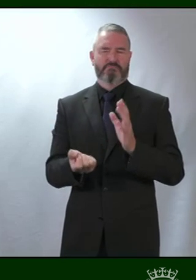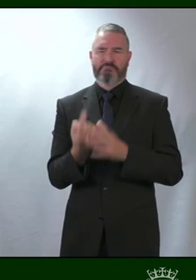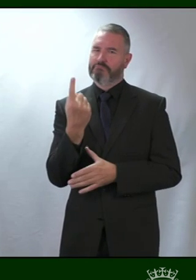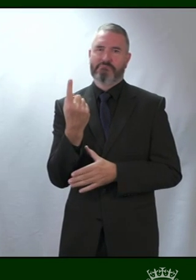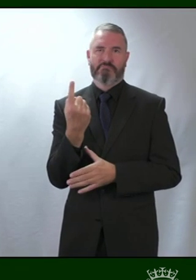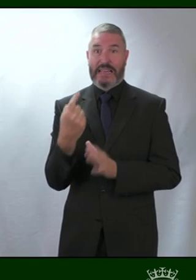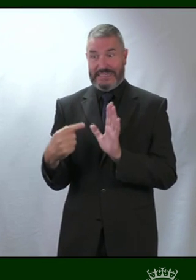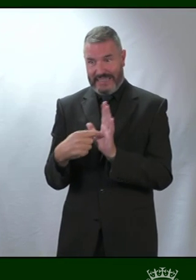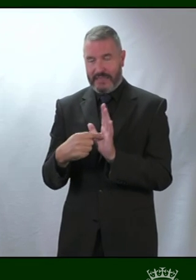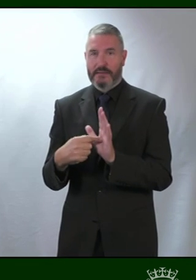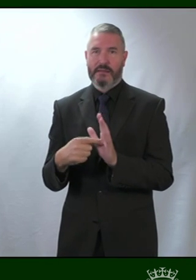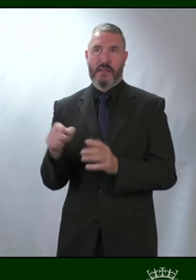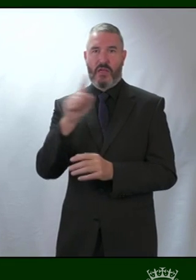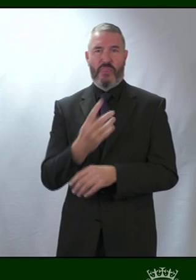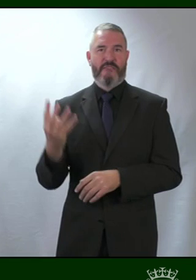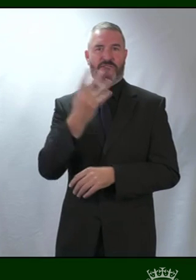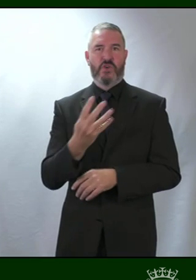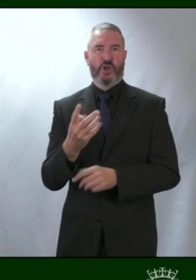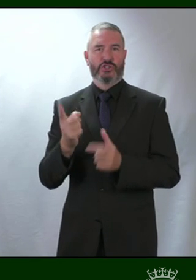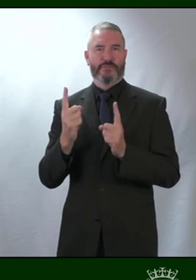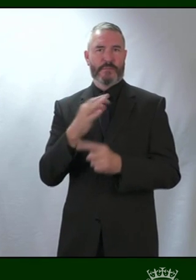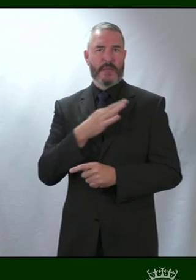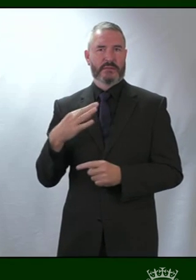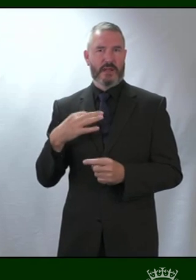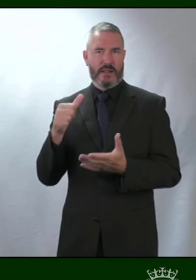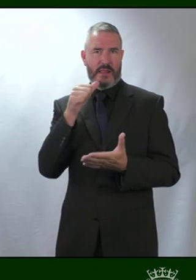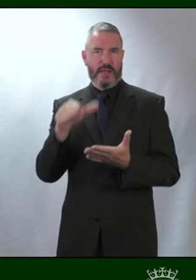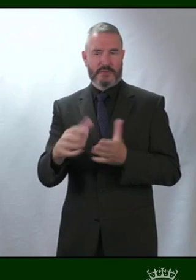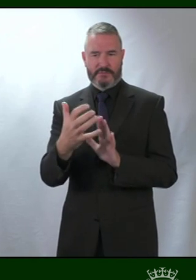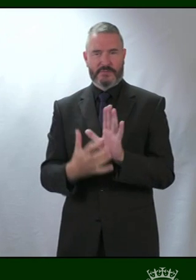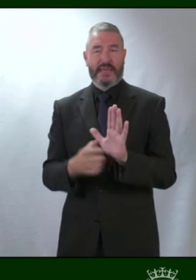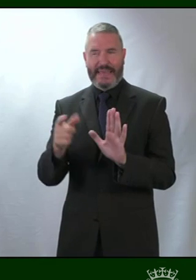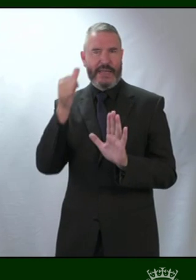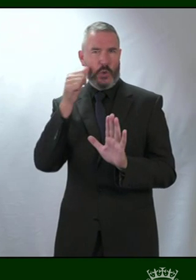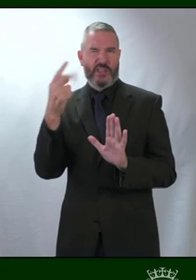That is all in the letter that the chief medical officers published today.